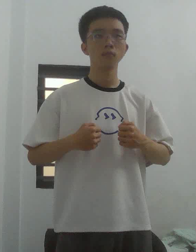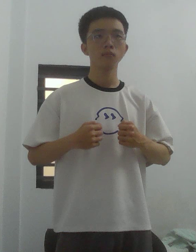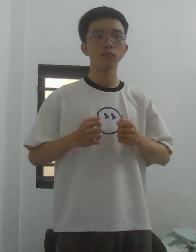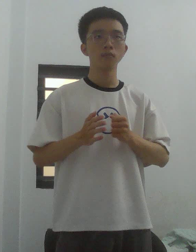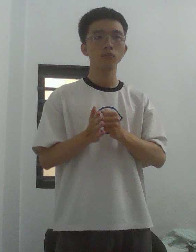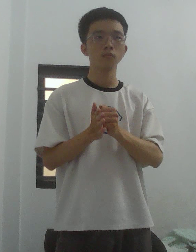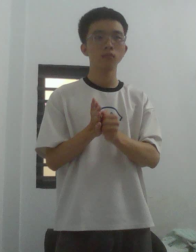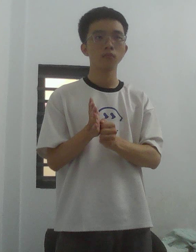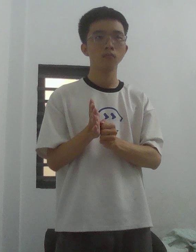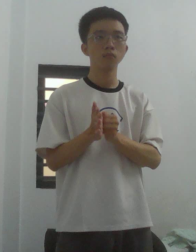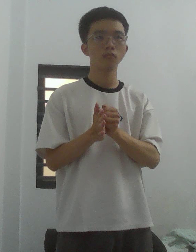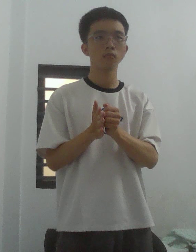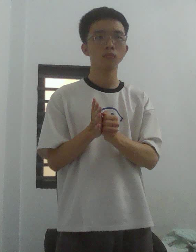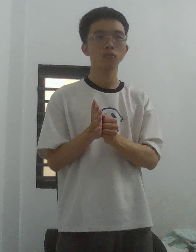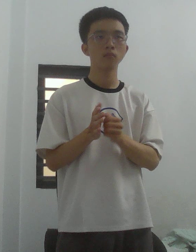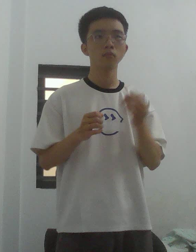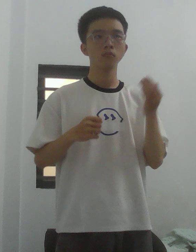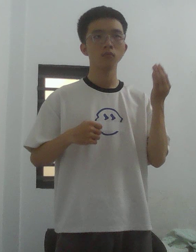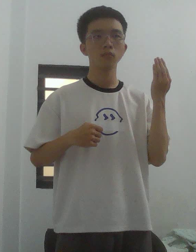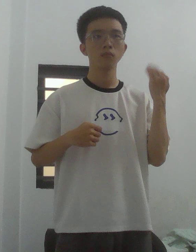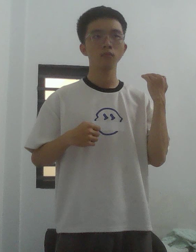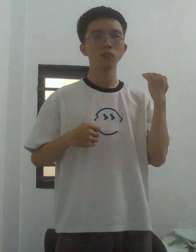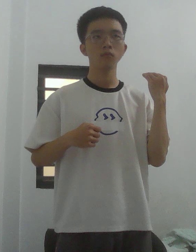thang truoc